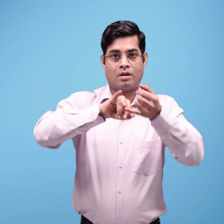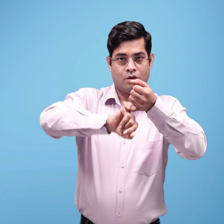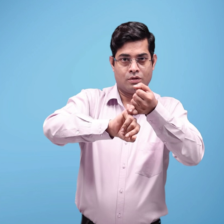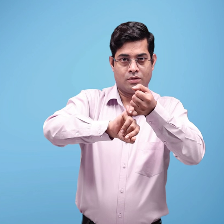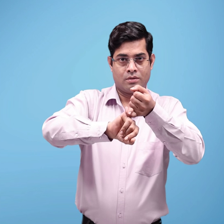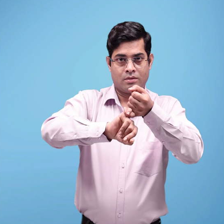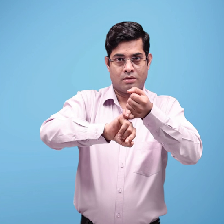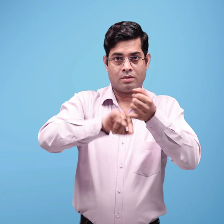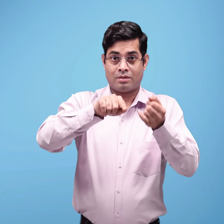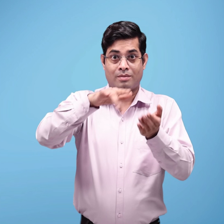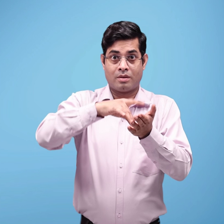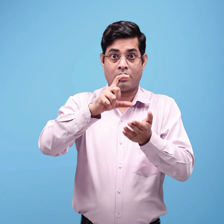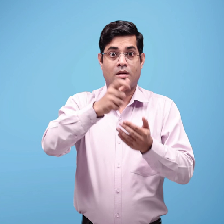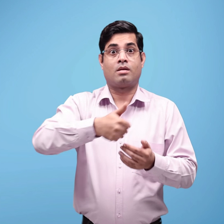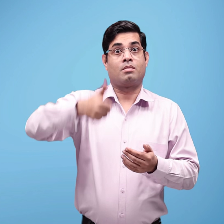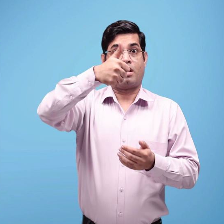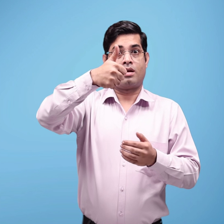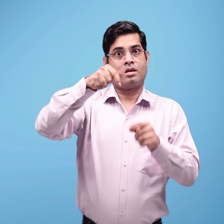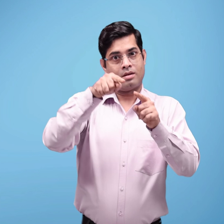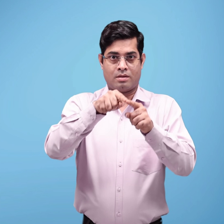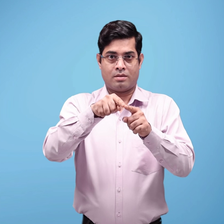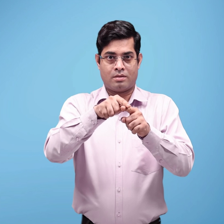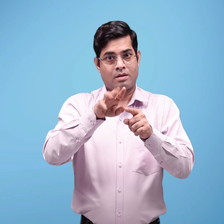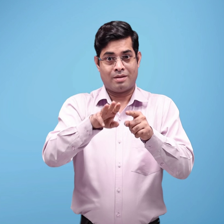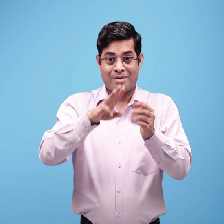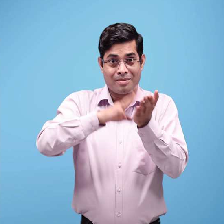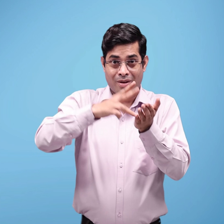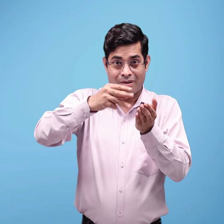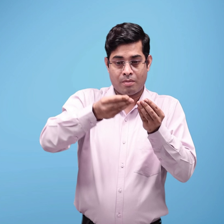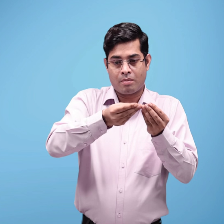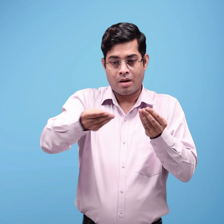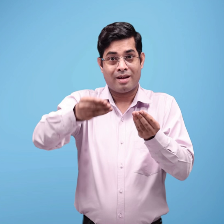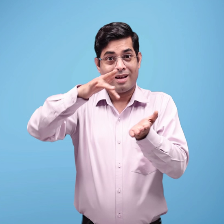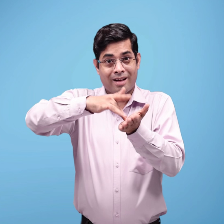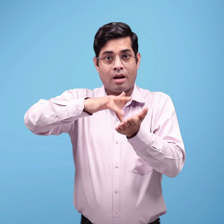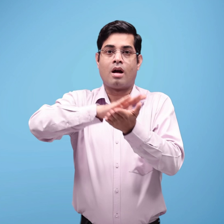It is locaded in the current state of Uttar Pradesh